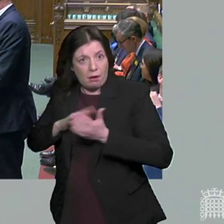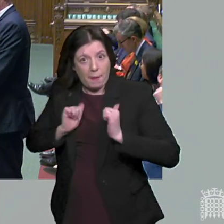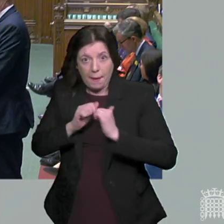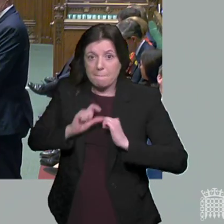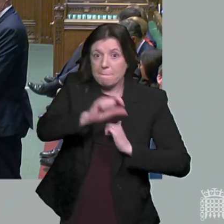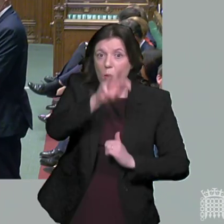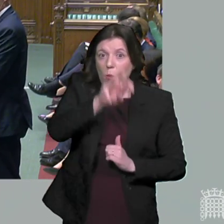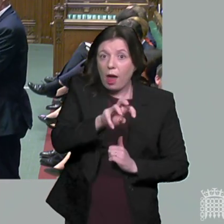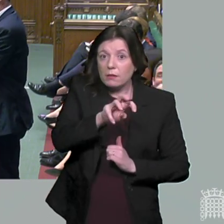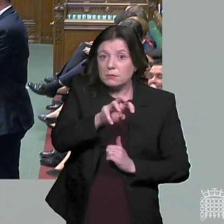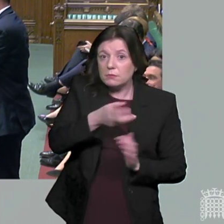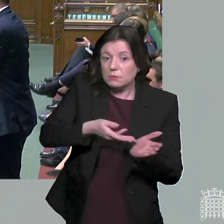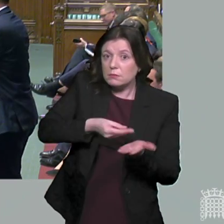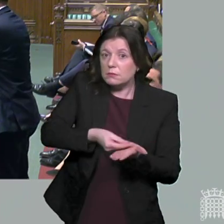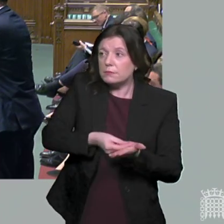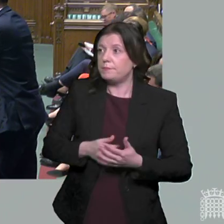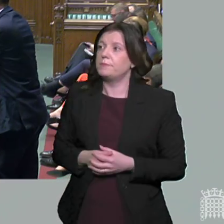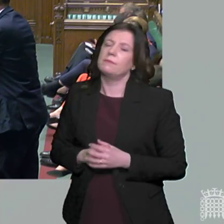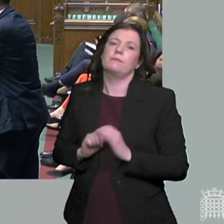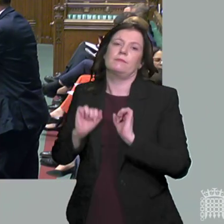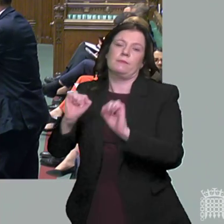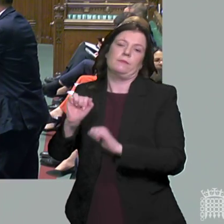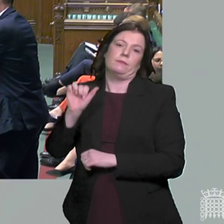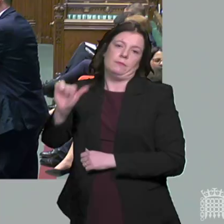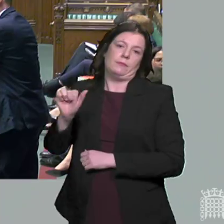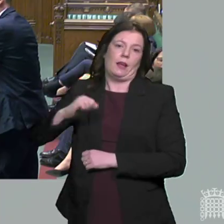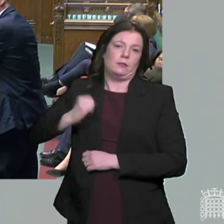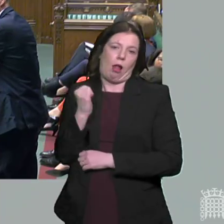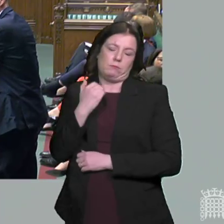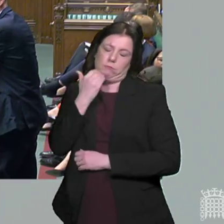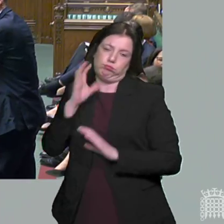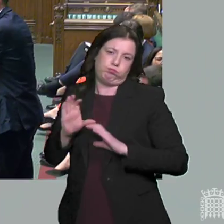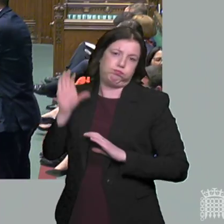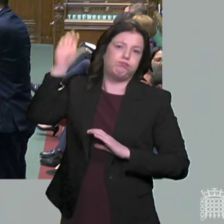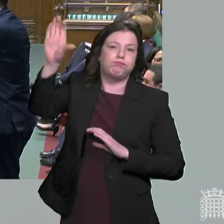David T. C. Davies The honourable Lady is right that Scotland is very generously funded.